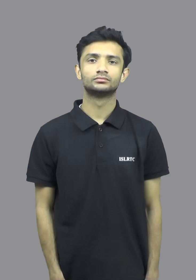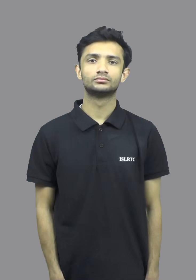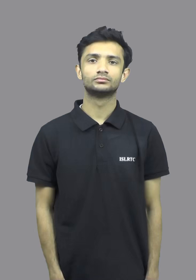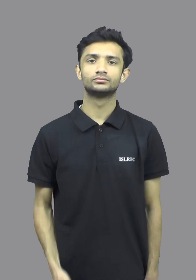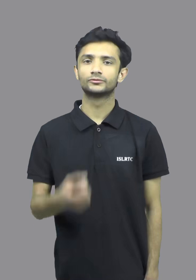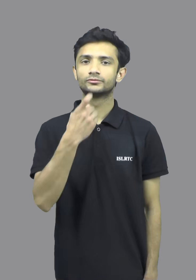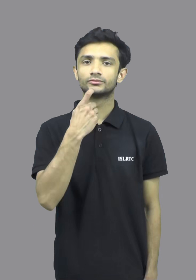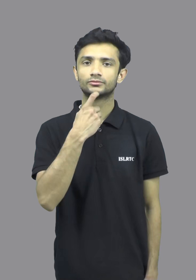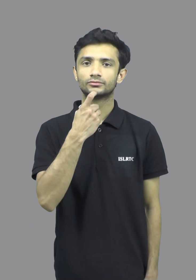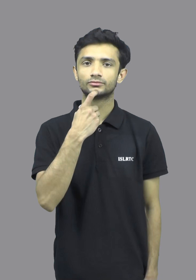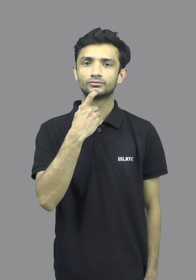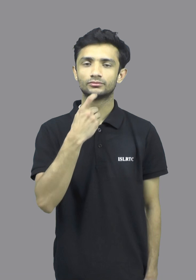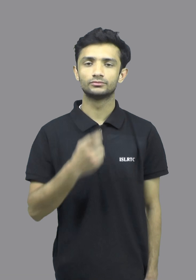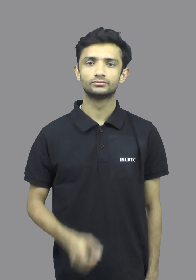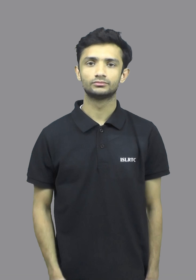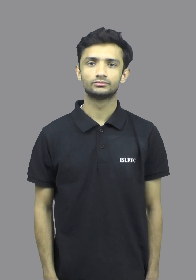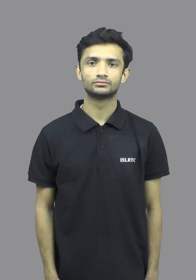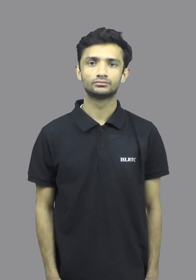Finland